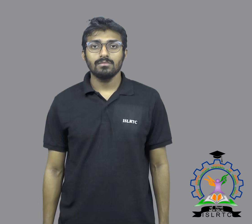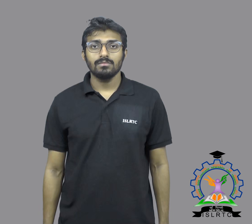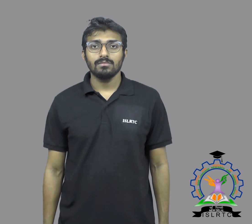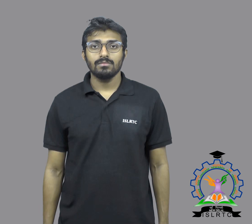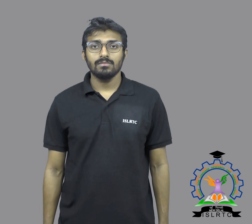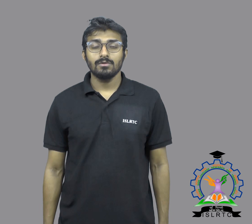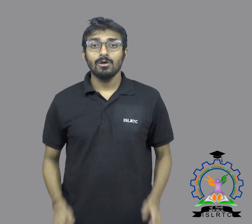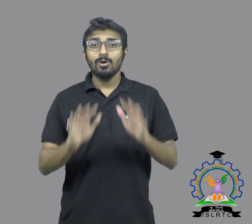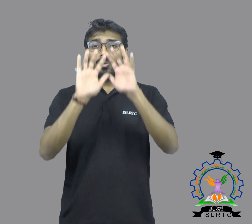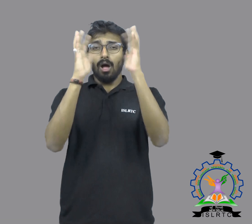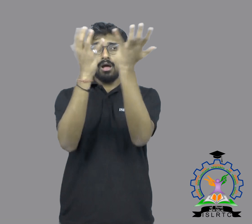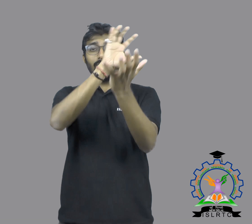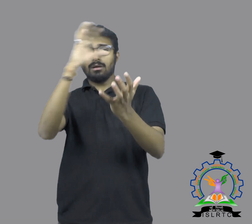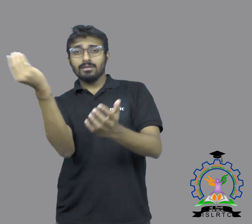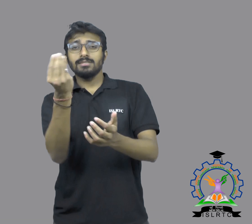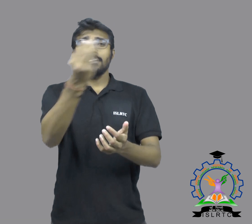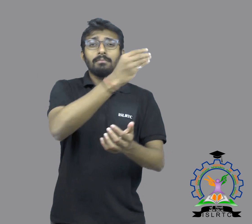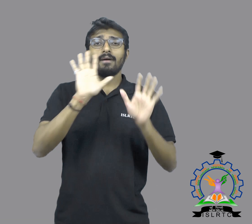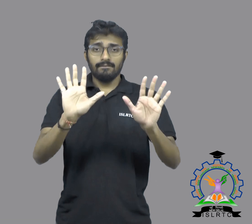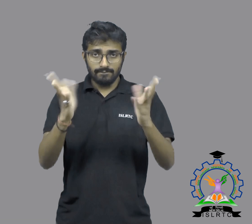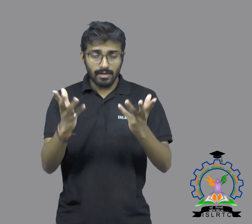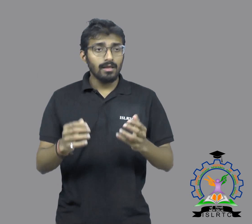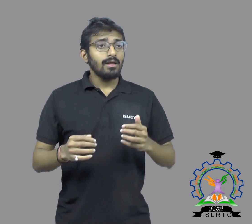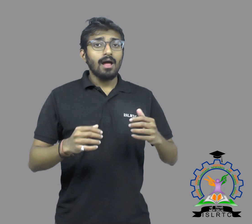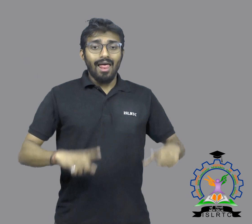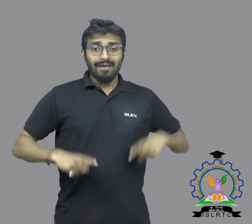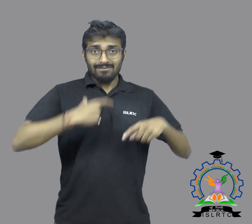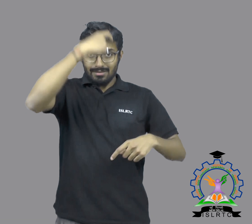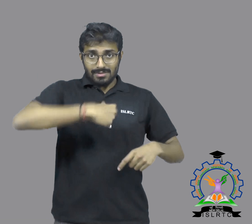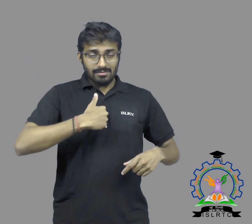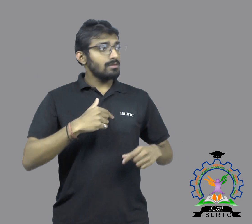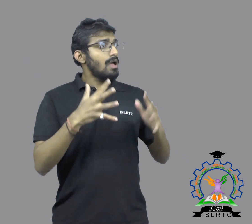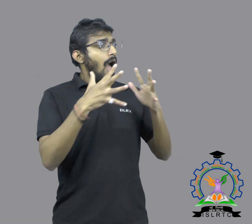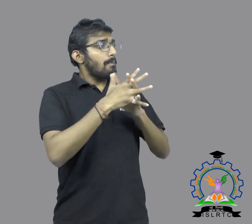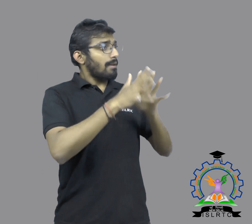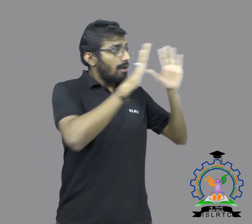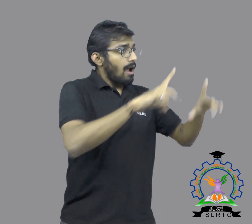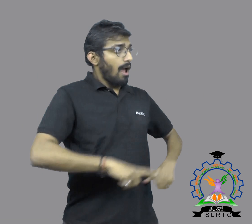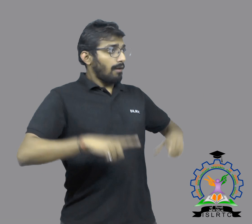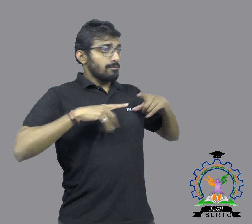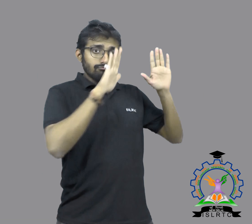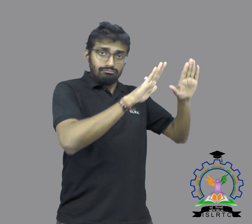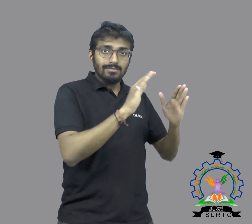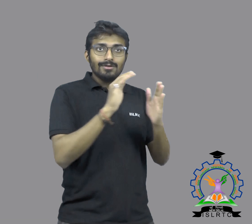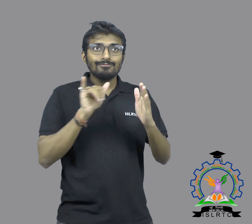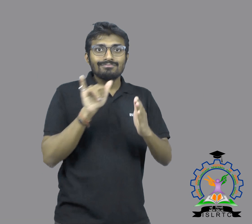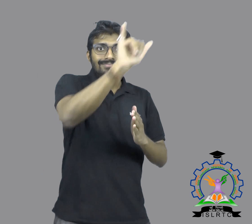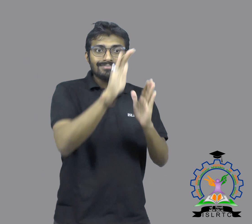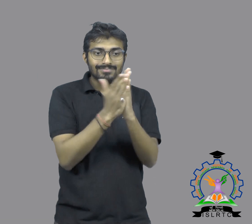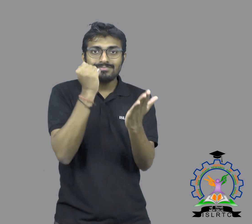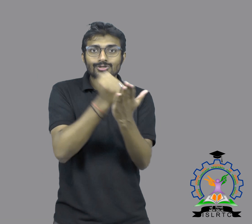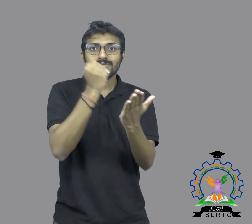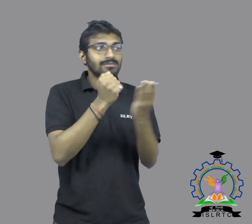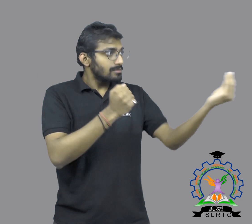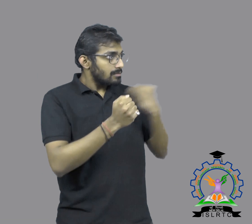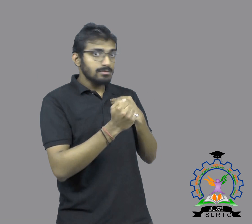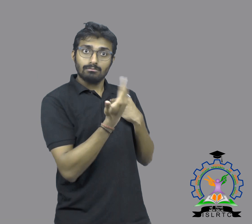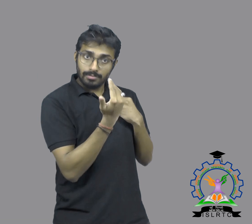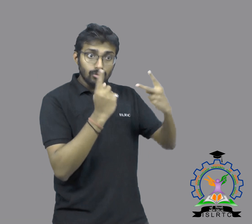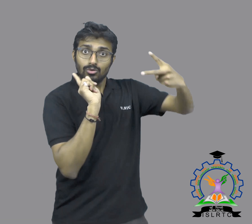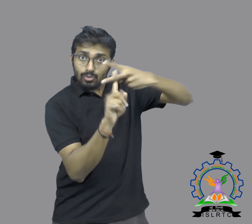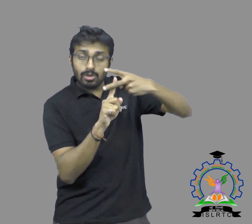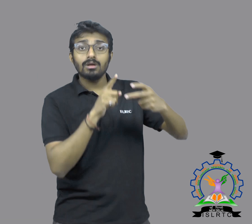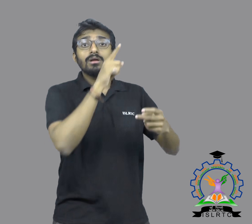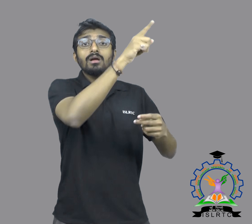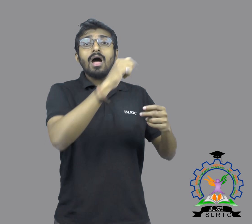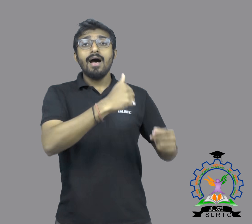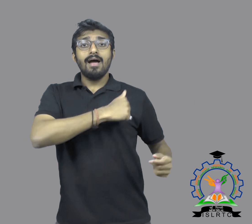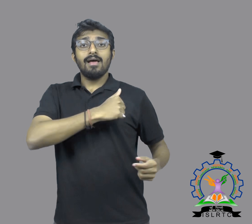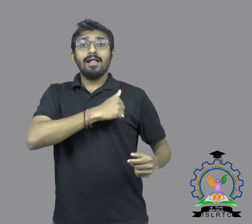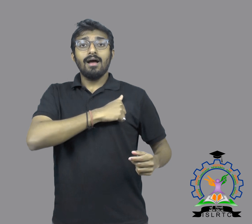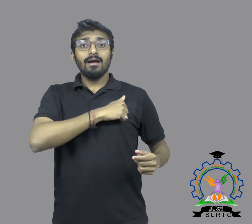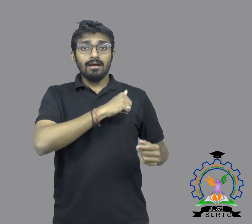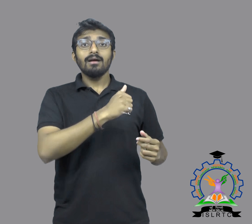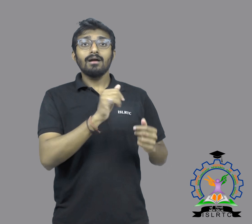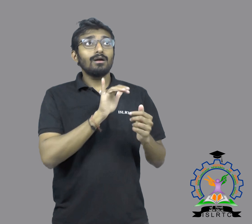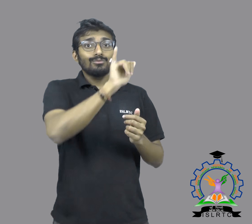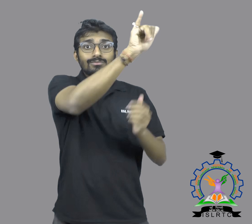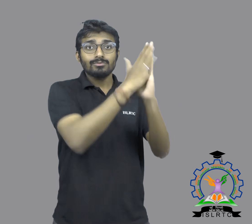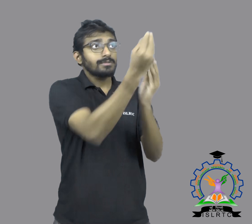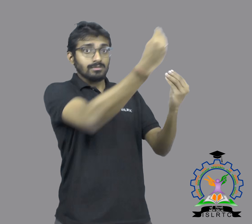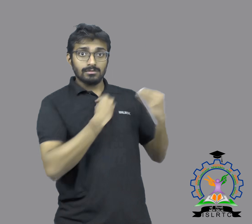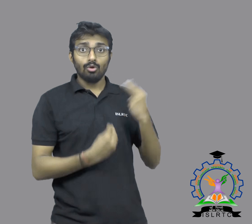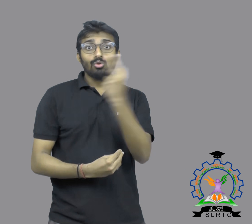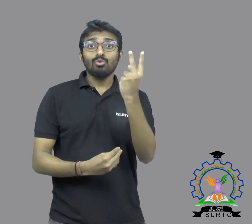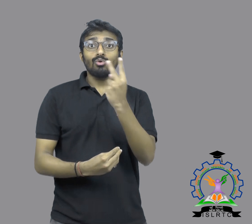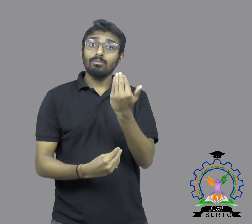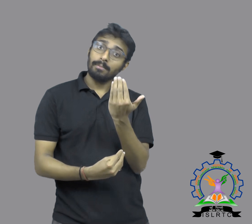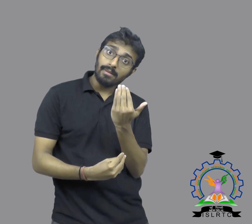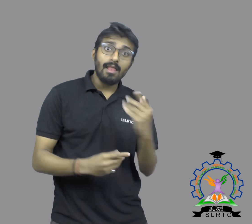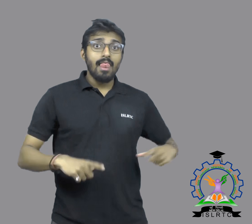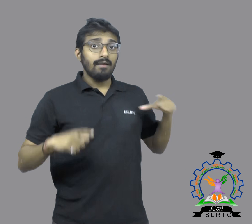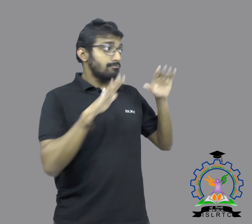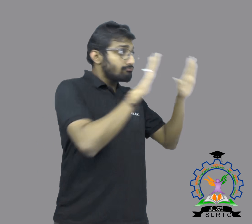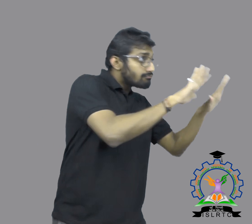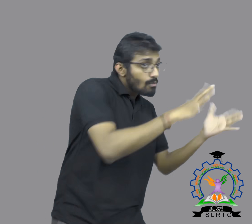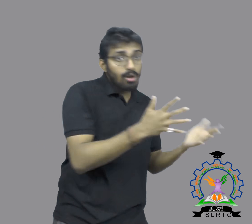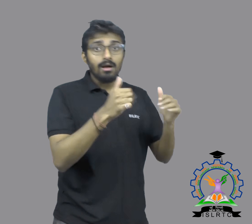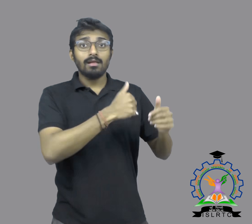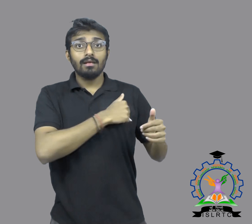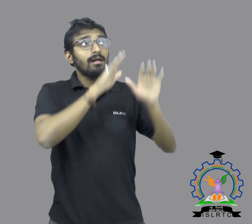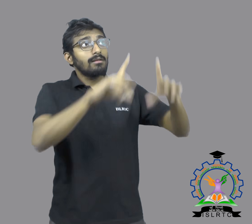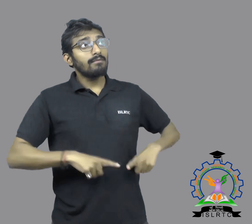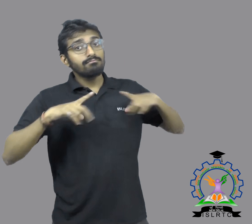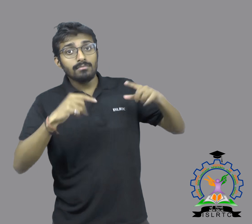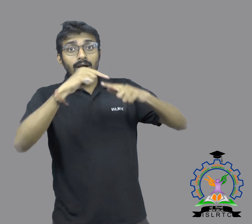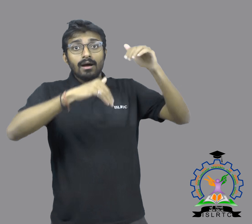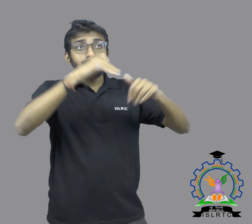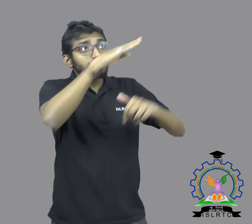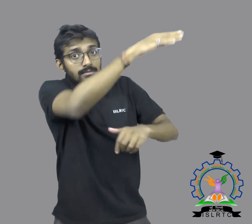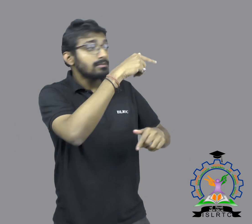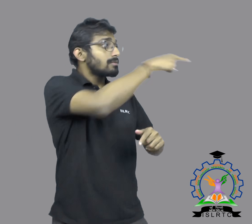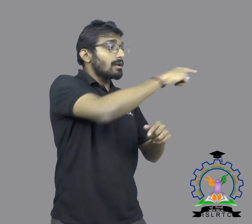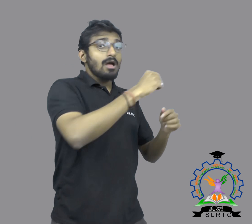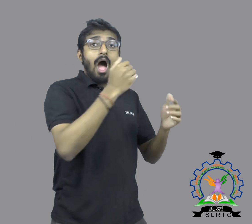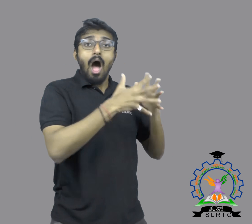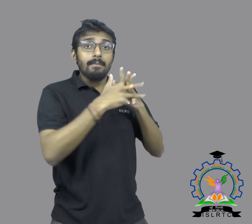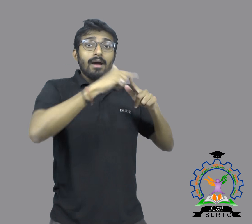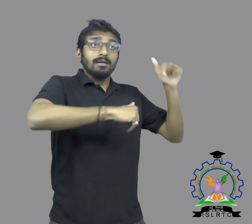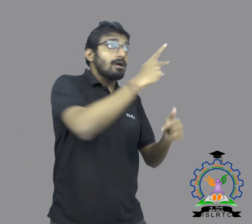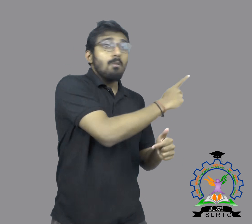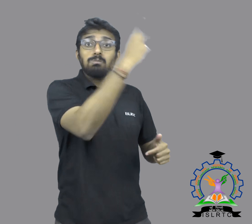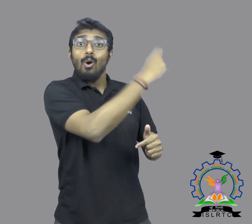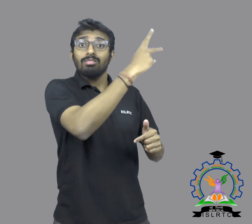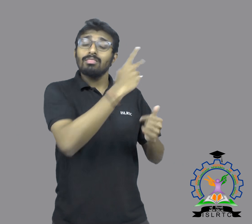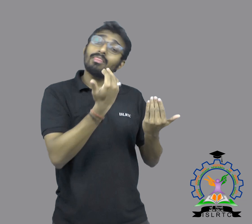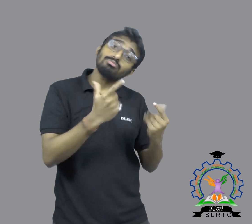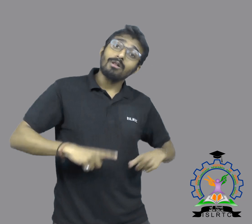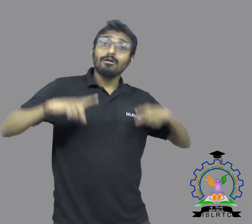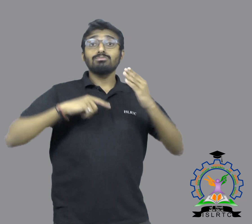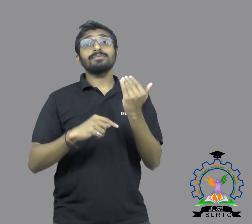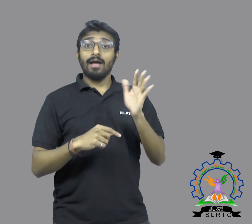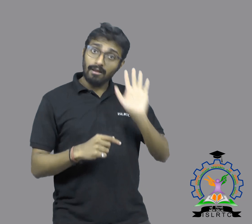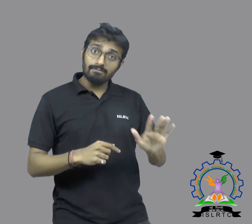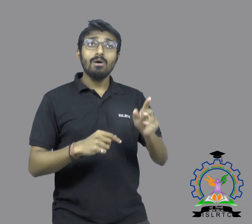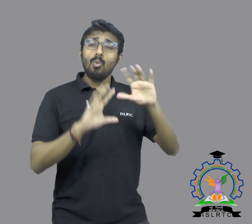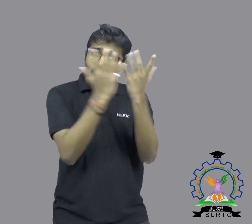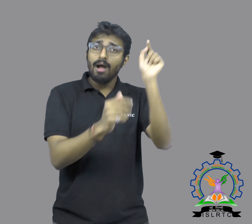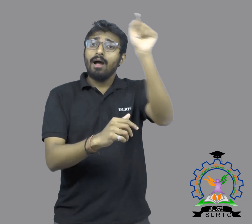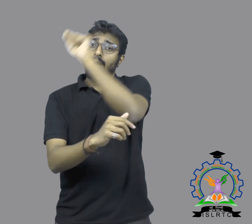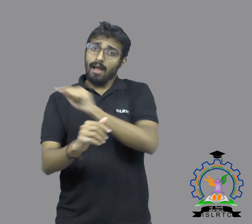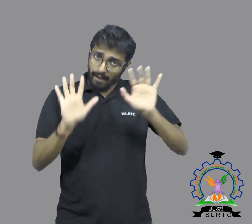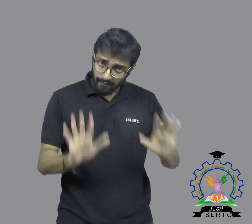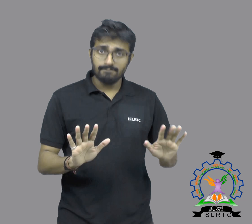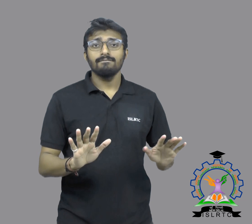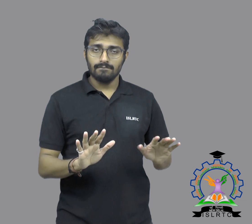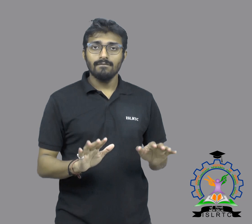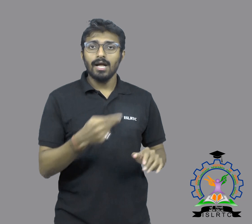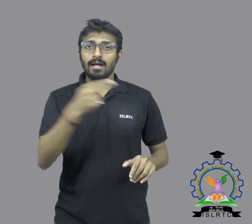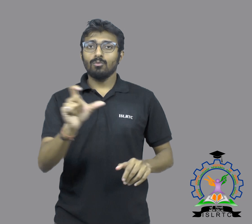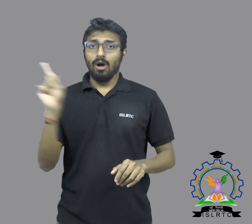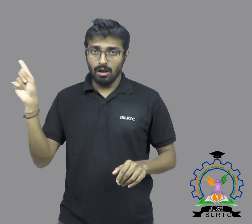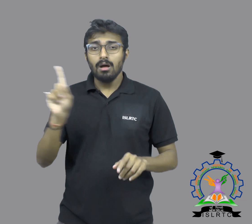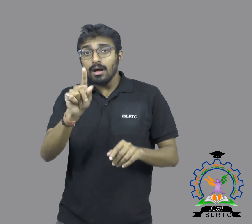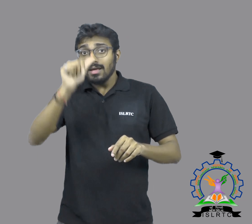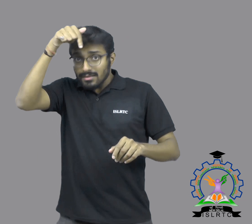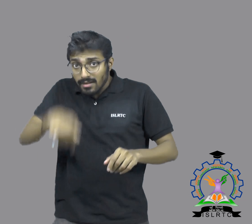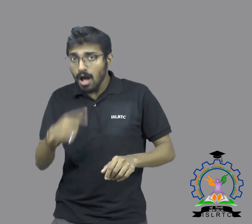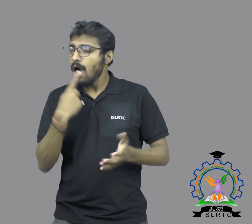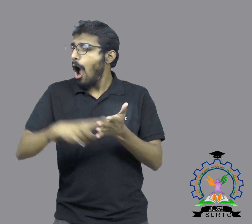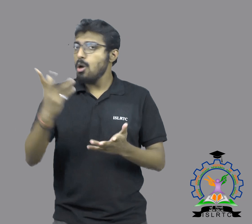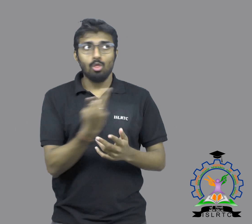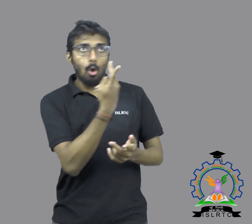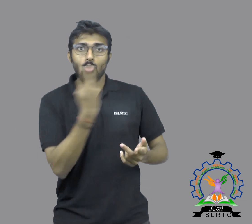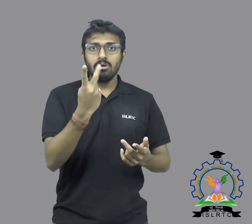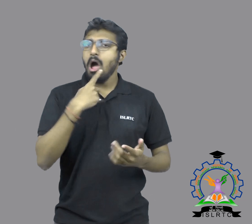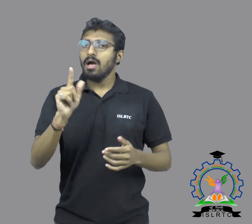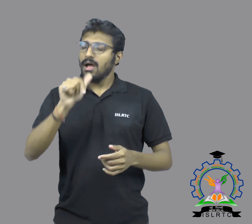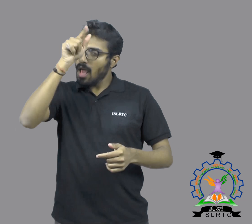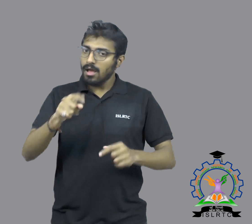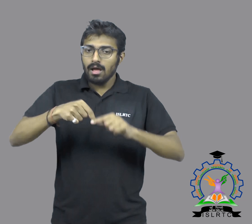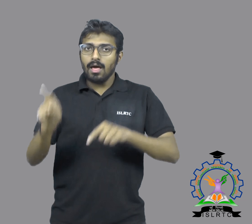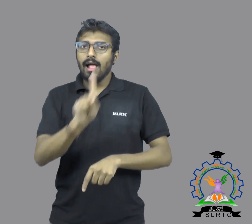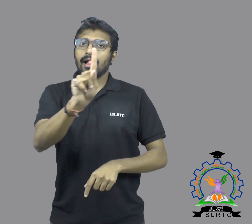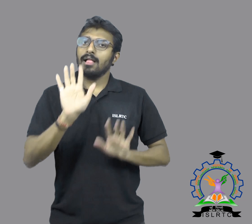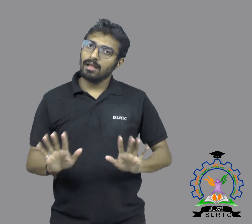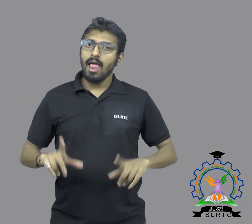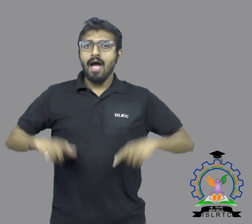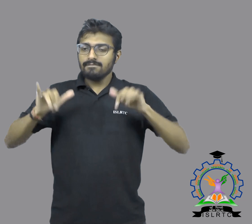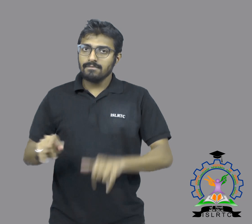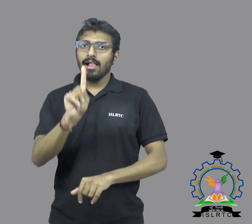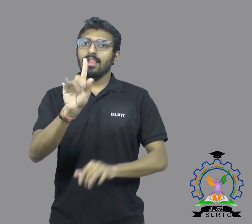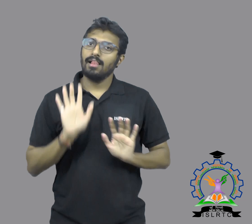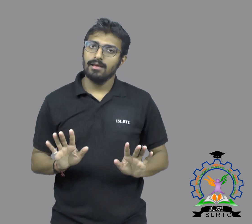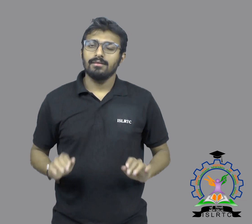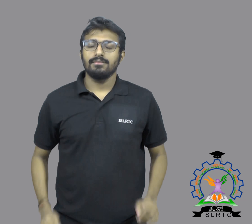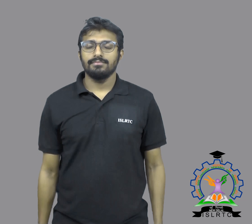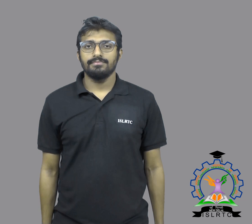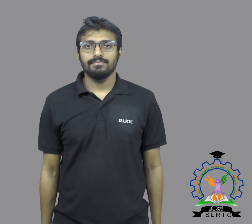Dual Nationality